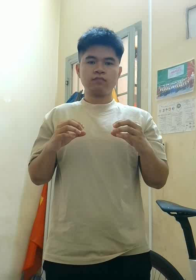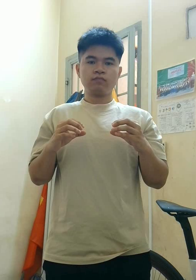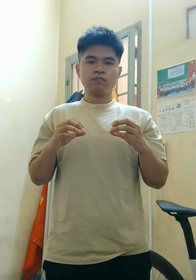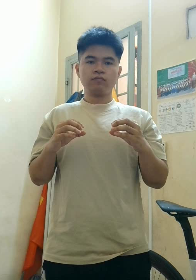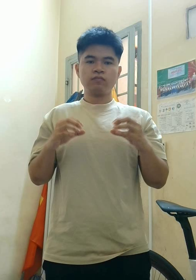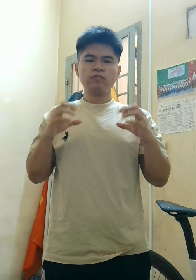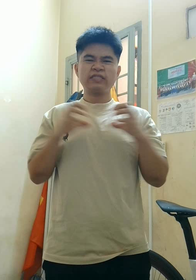cai nhau